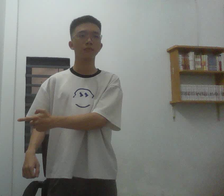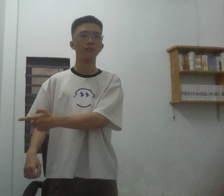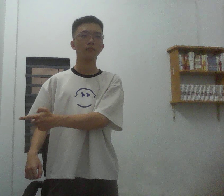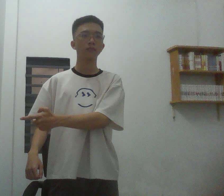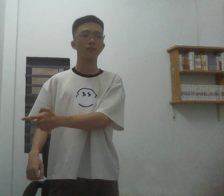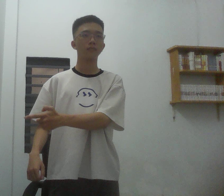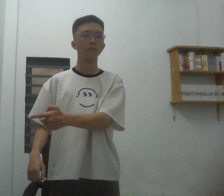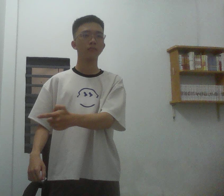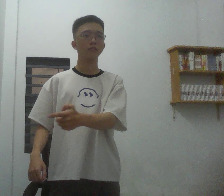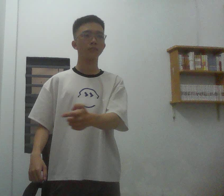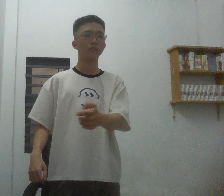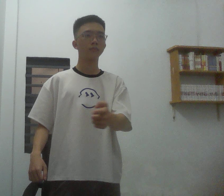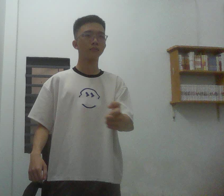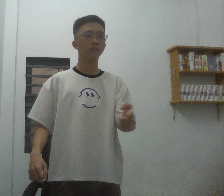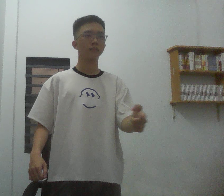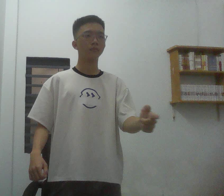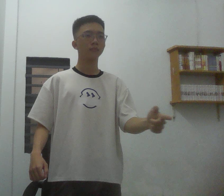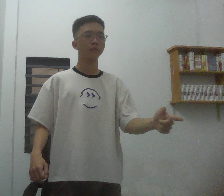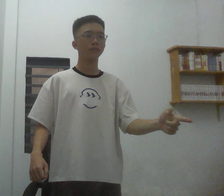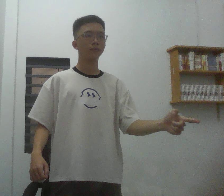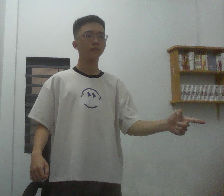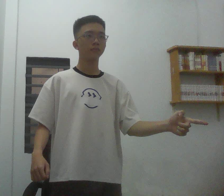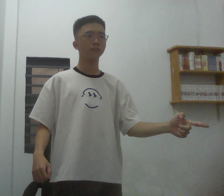cac ban